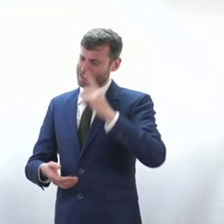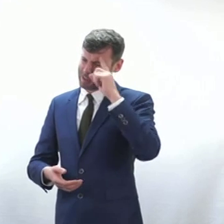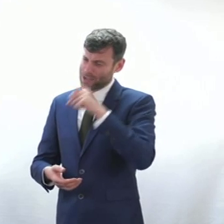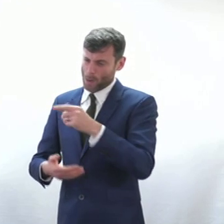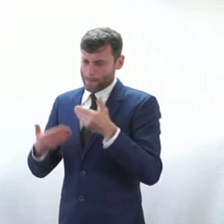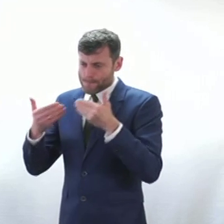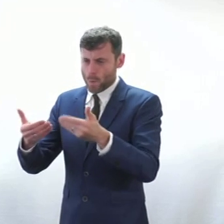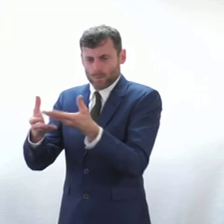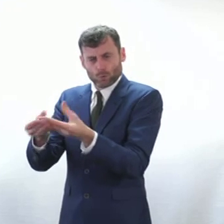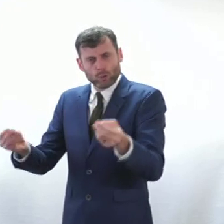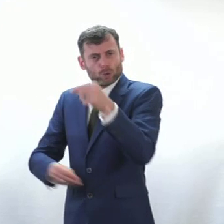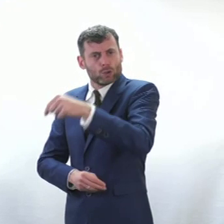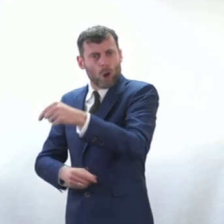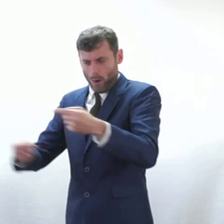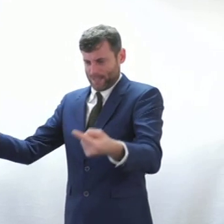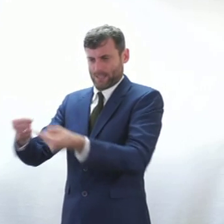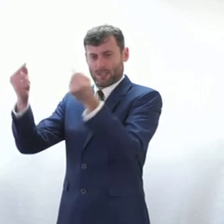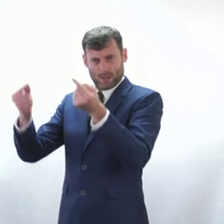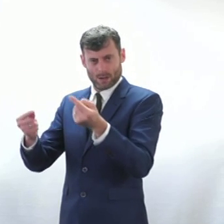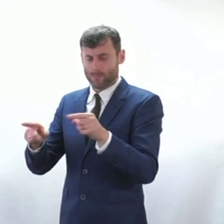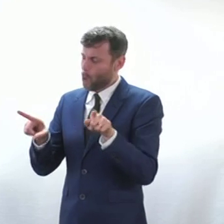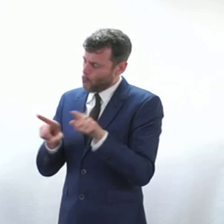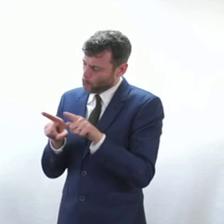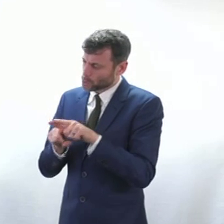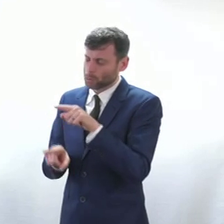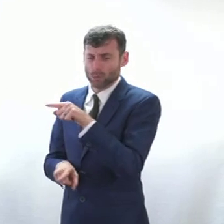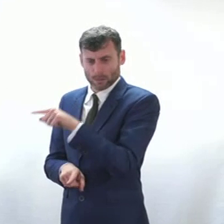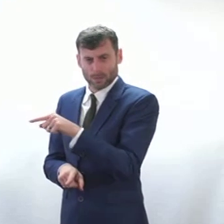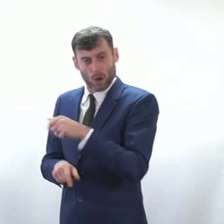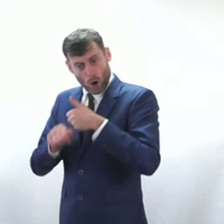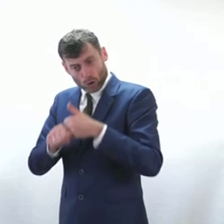Does he agree that everyone has a fundamental right to peaceful protest?